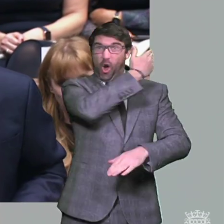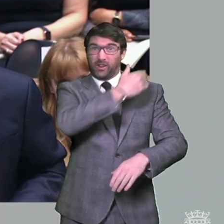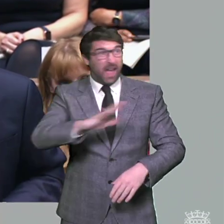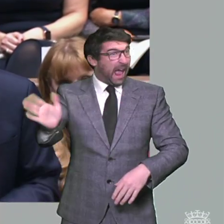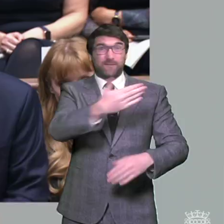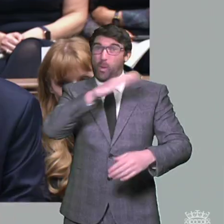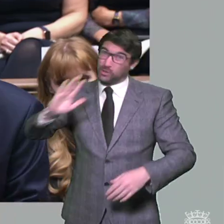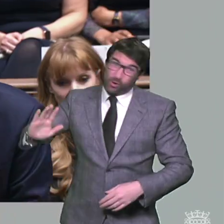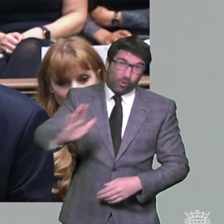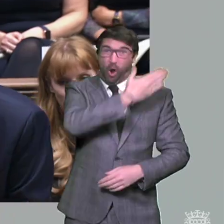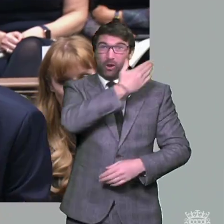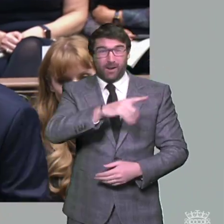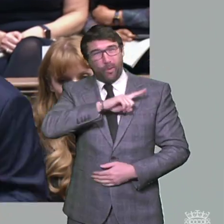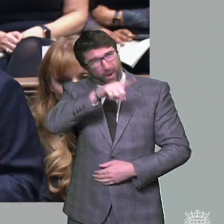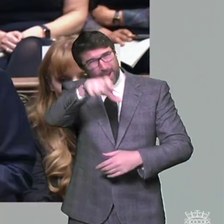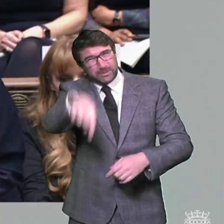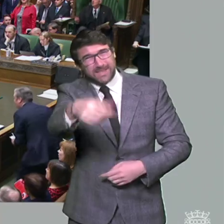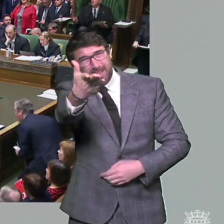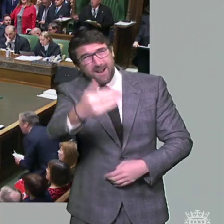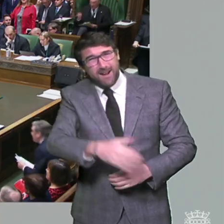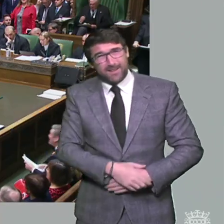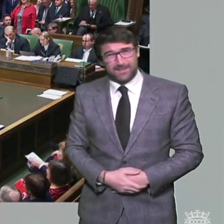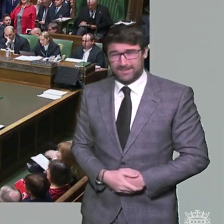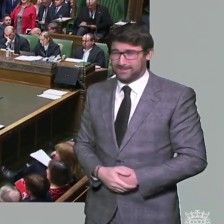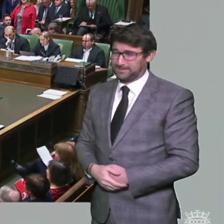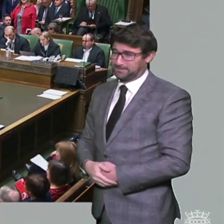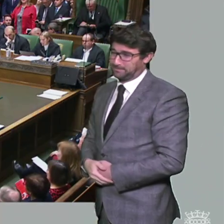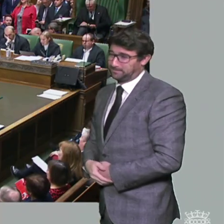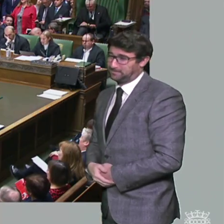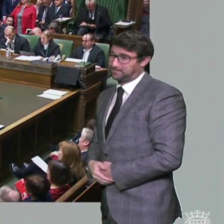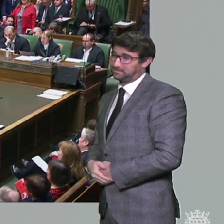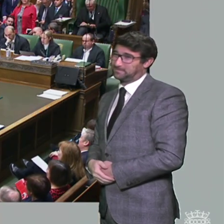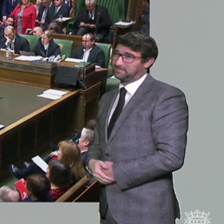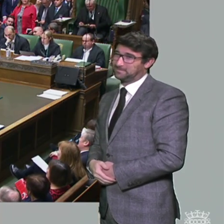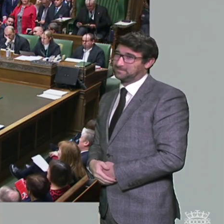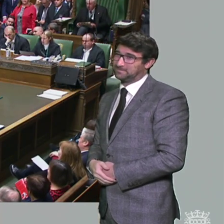They are all gone. So why is she still here?